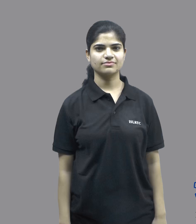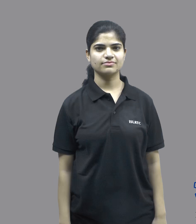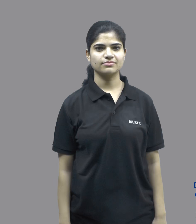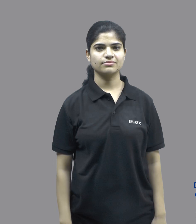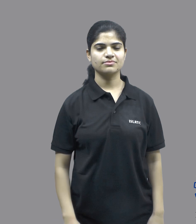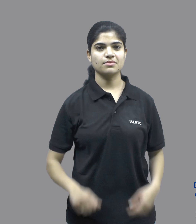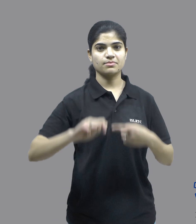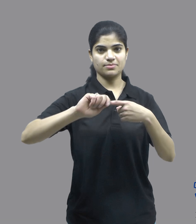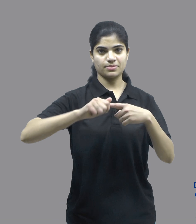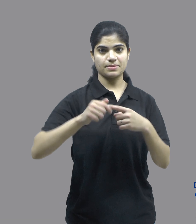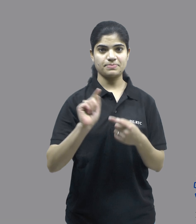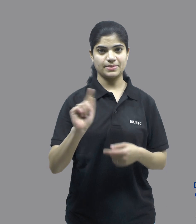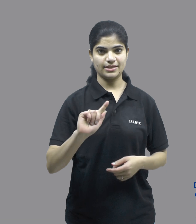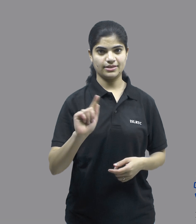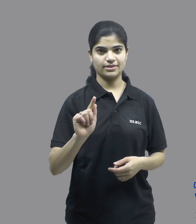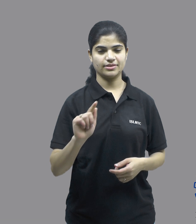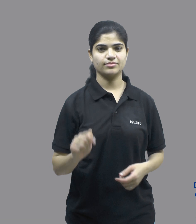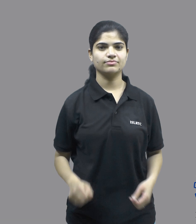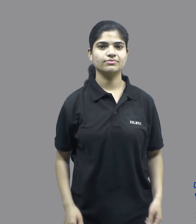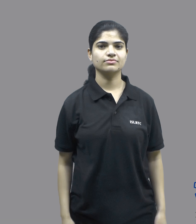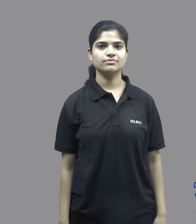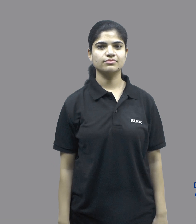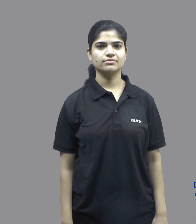Pencil